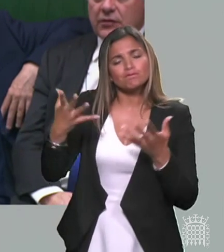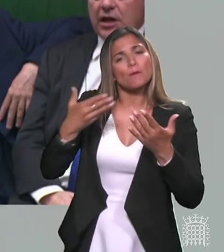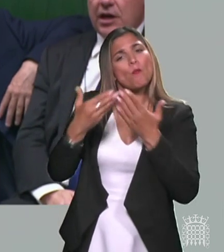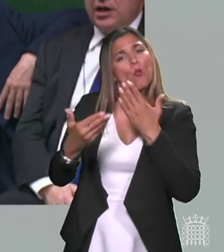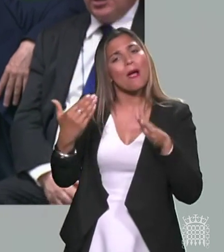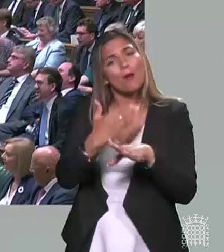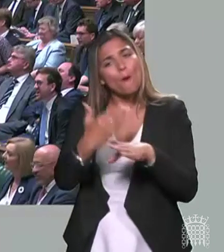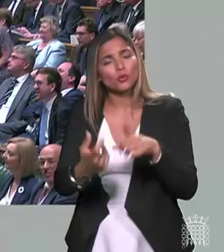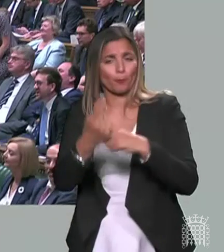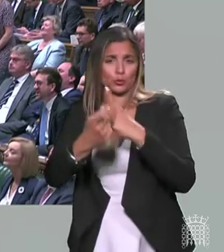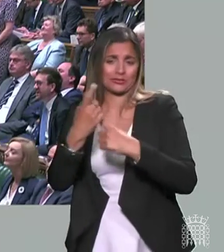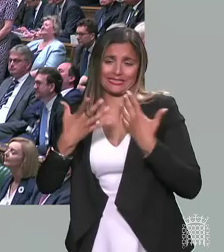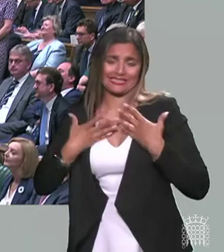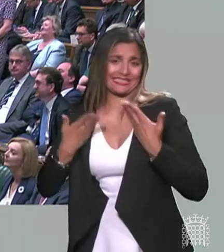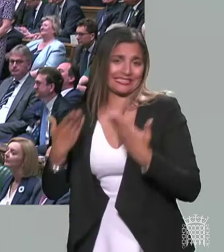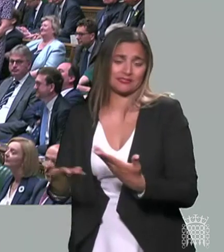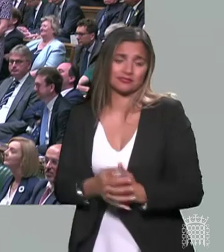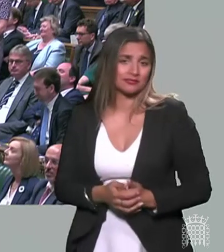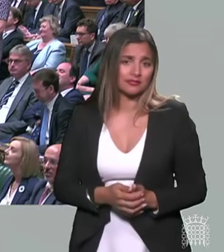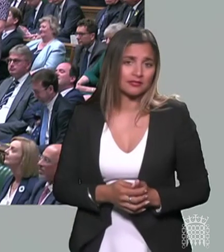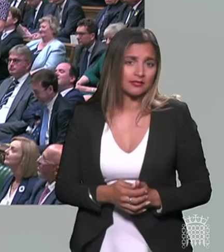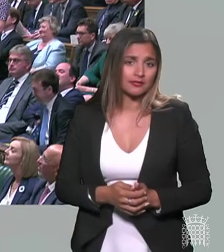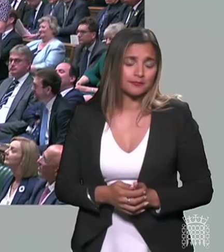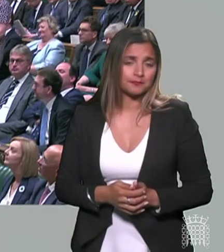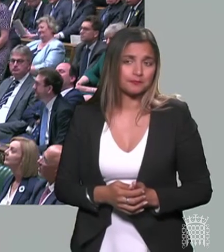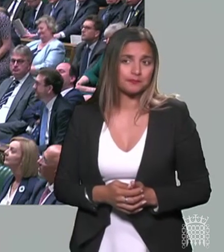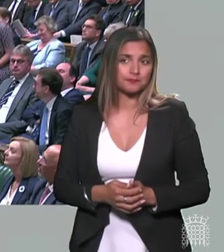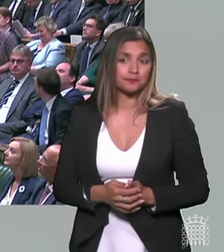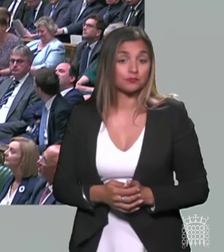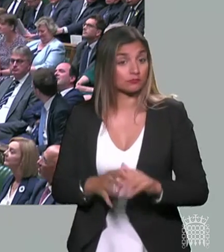My honourable Friend is absolutely right.